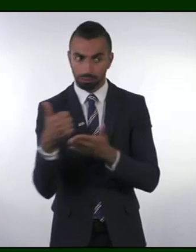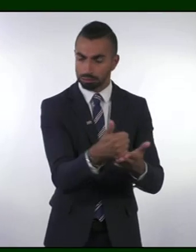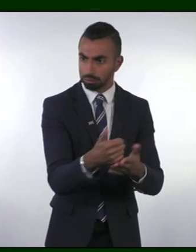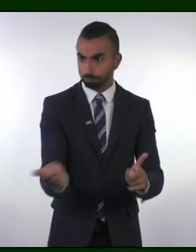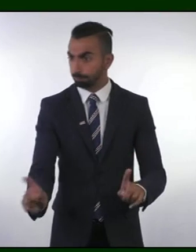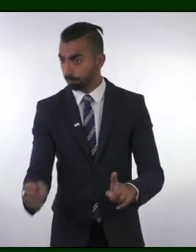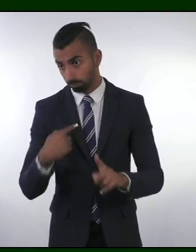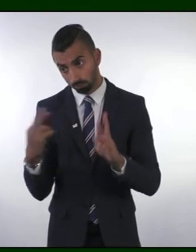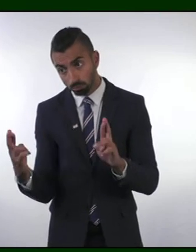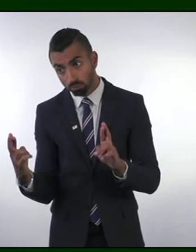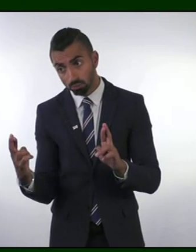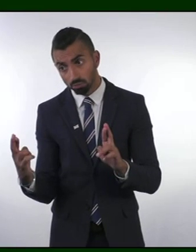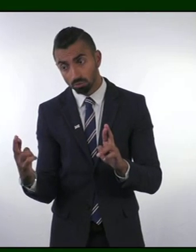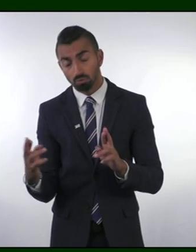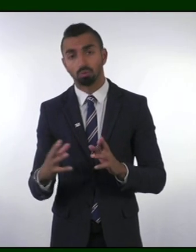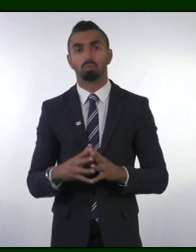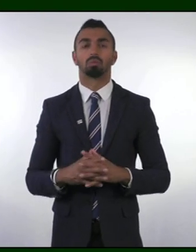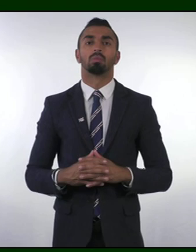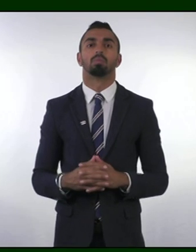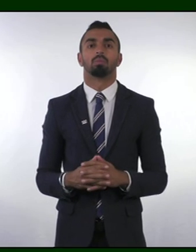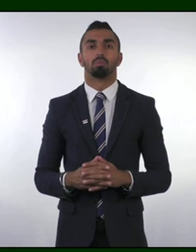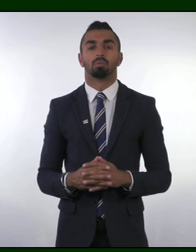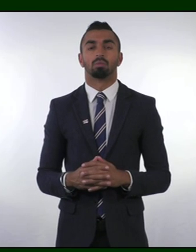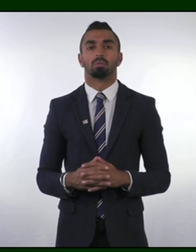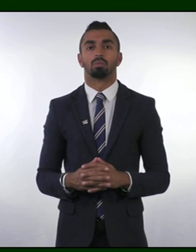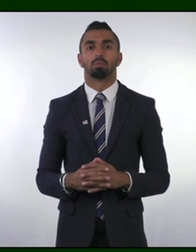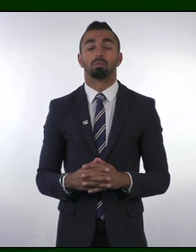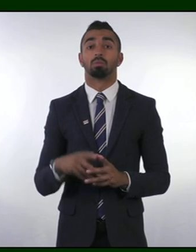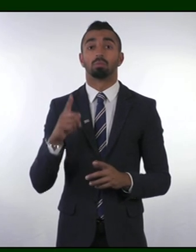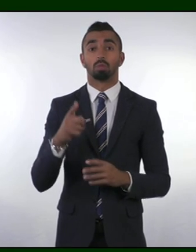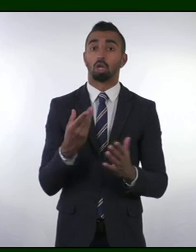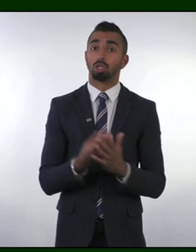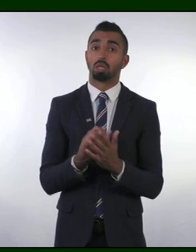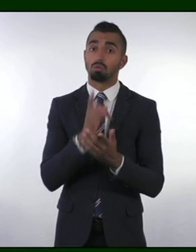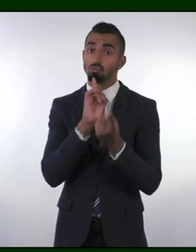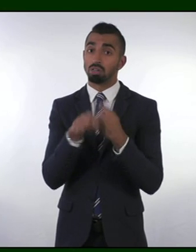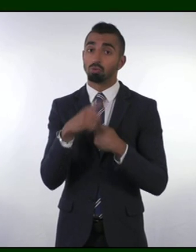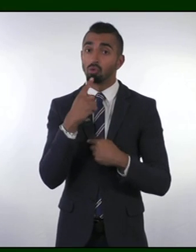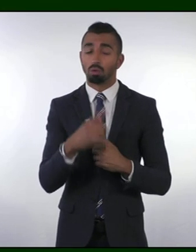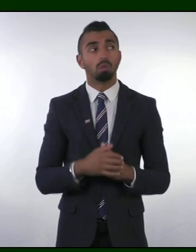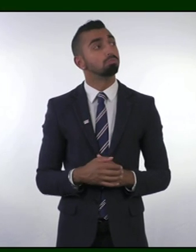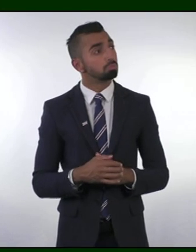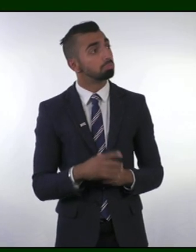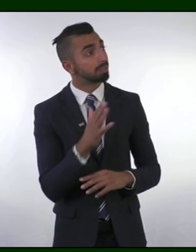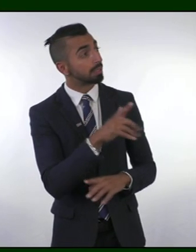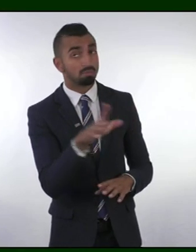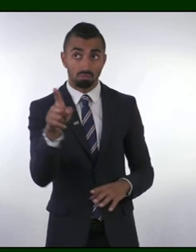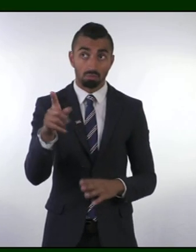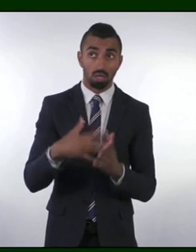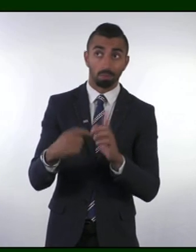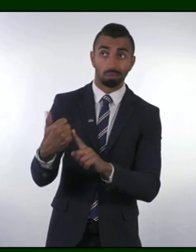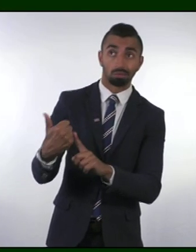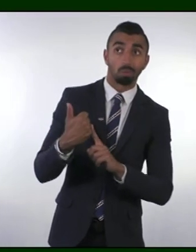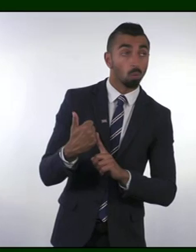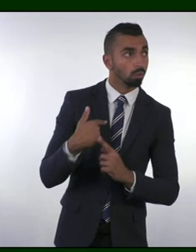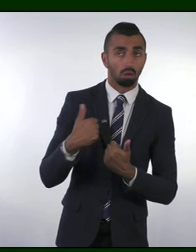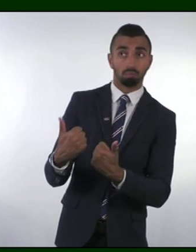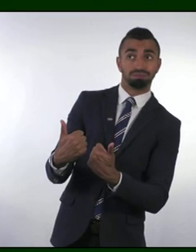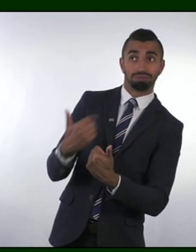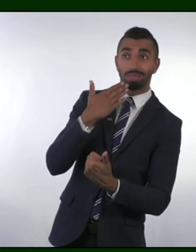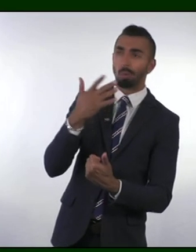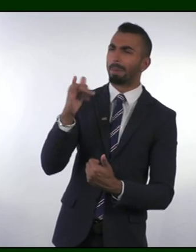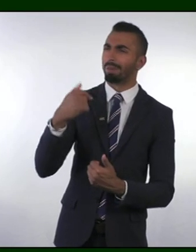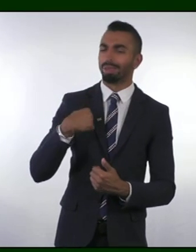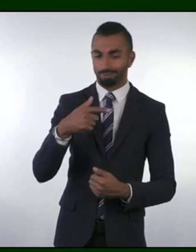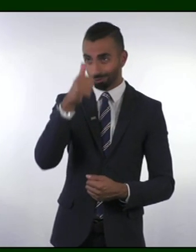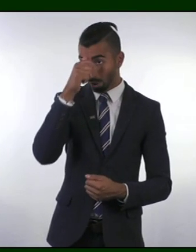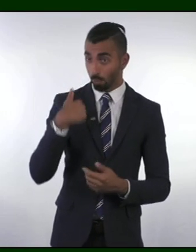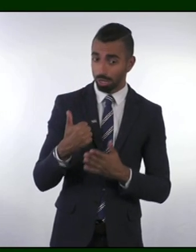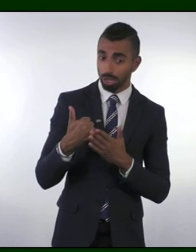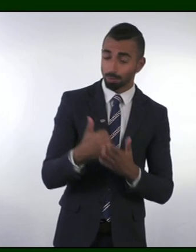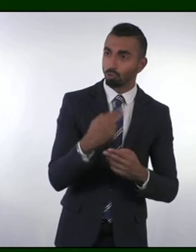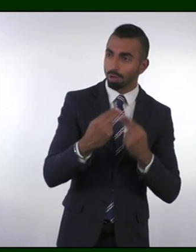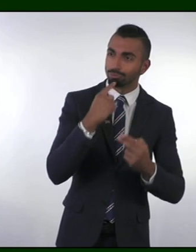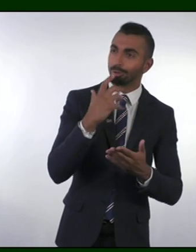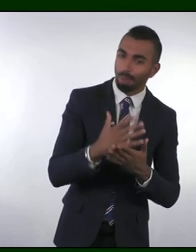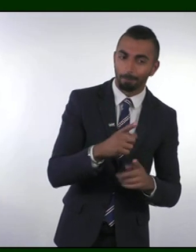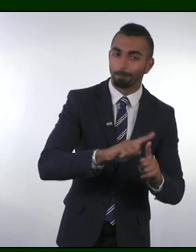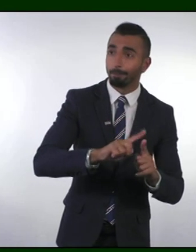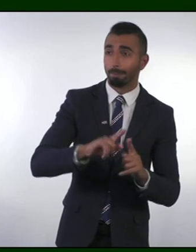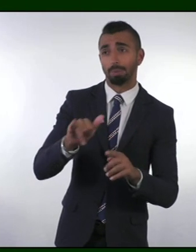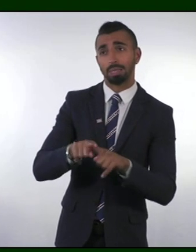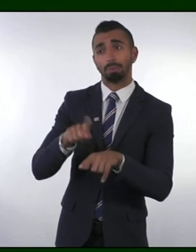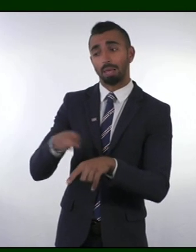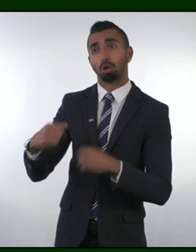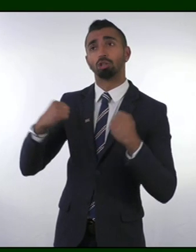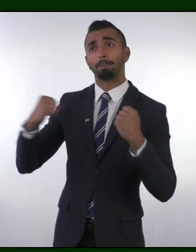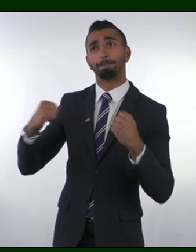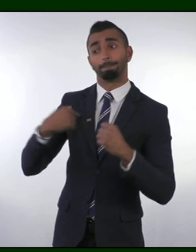I am grateful for the right honourable Gentleman’s support. Perhaps alongside the “eat out to help out” scheme, we can make progress on reopening our gyms, to deal with that side of the equation at the same time.